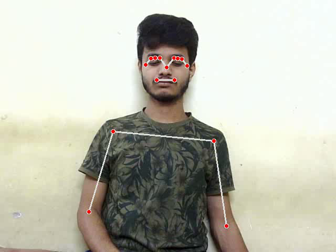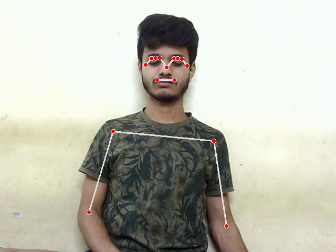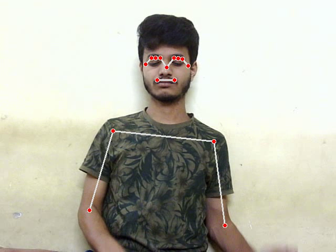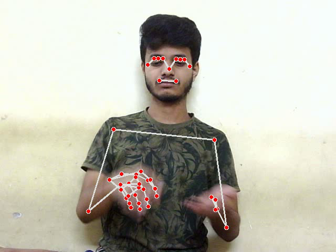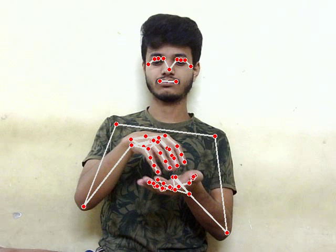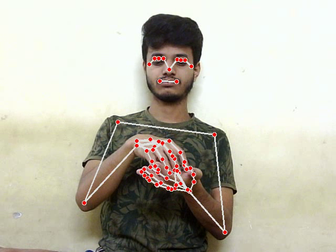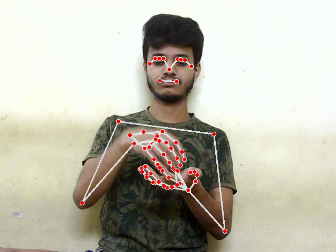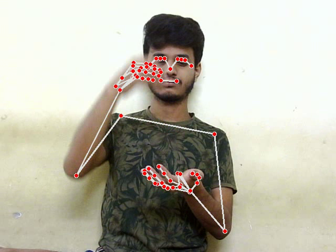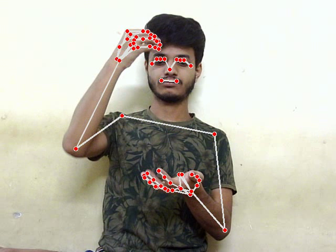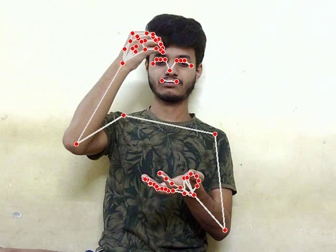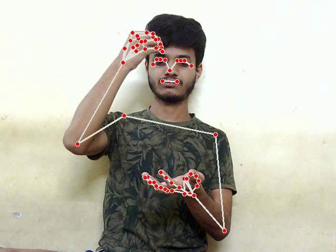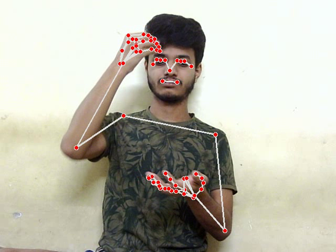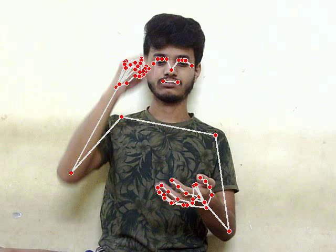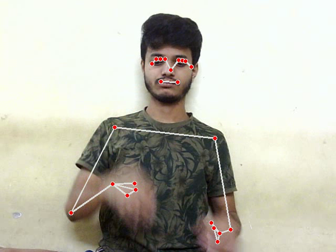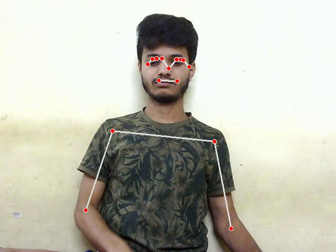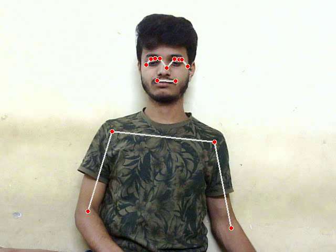learn